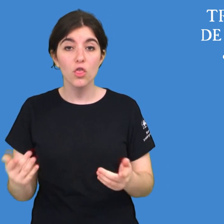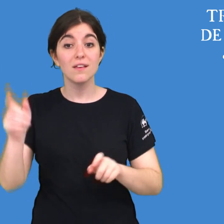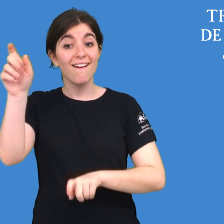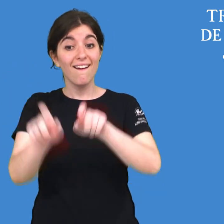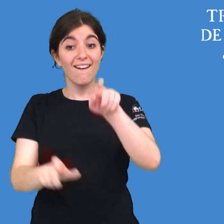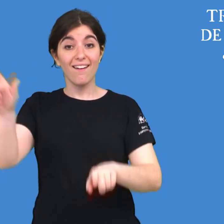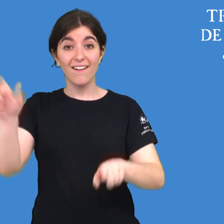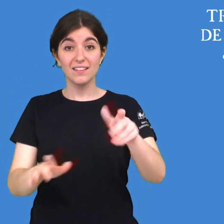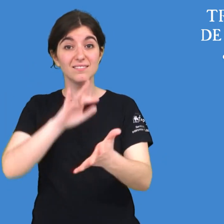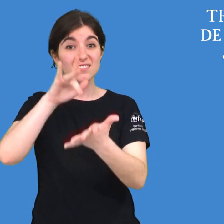persona